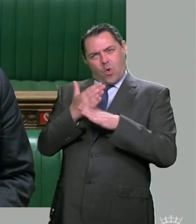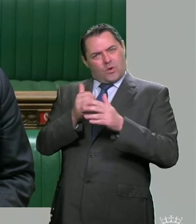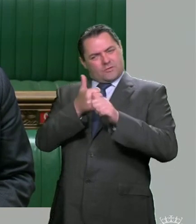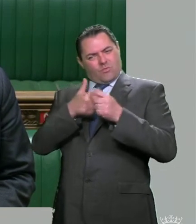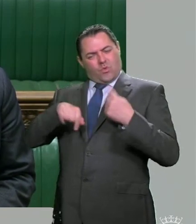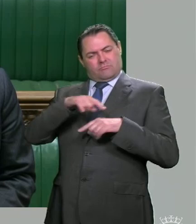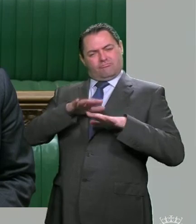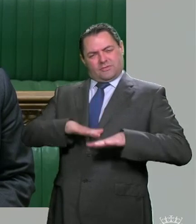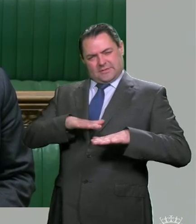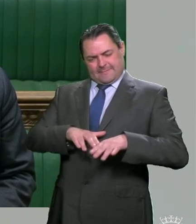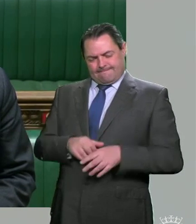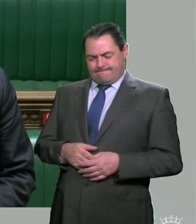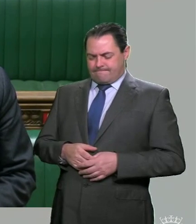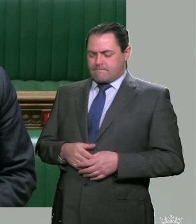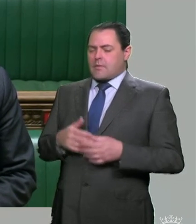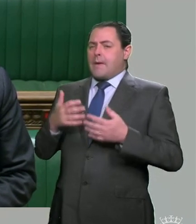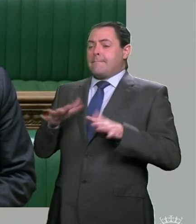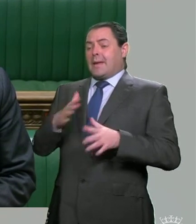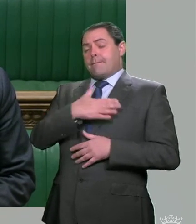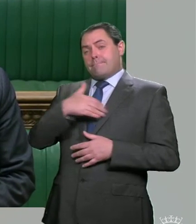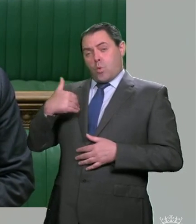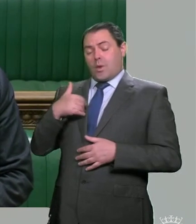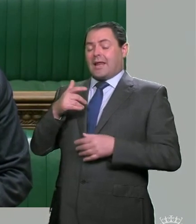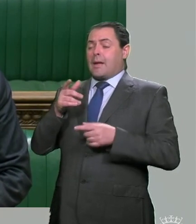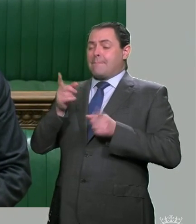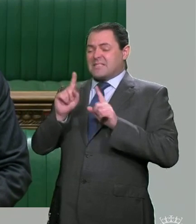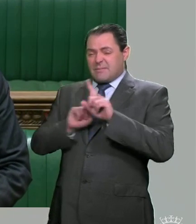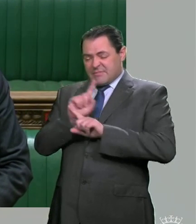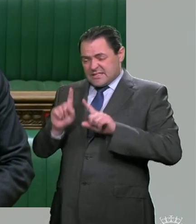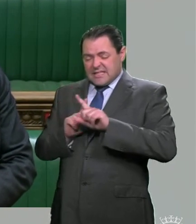This morning I had meetings with ministerial colleagues and others.